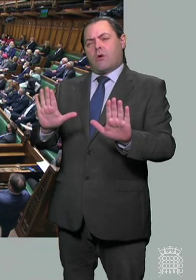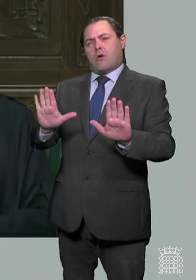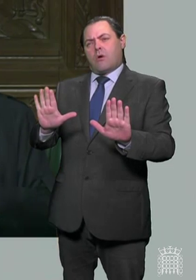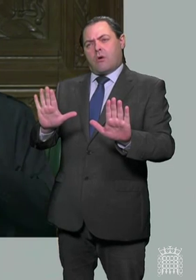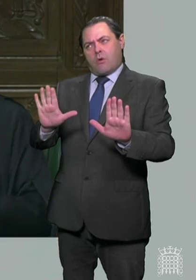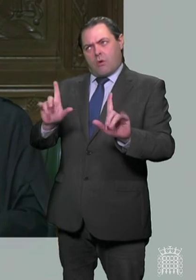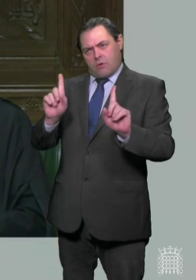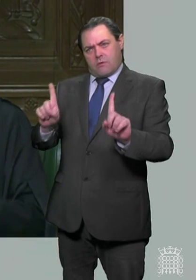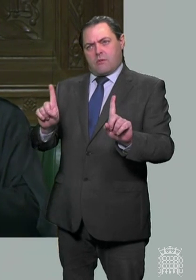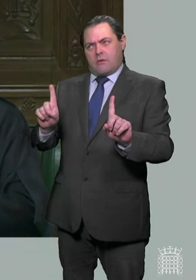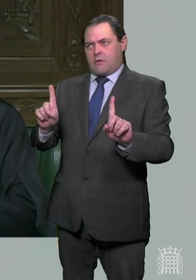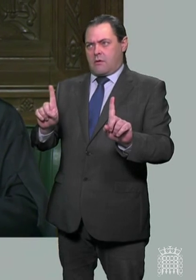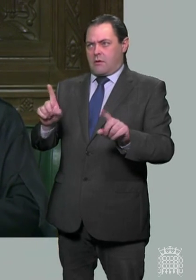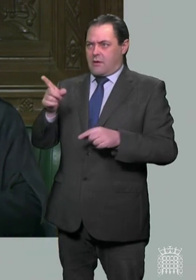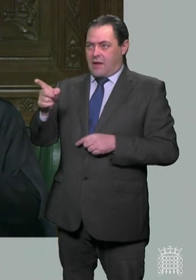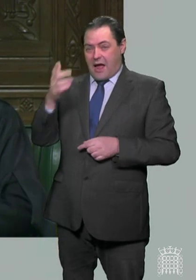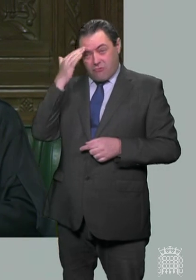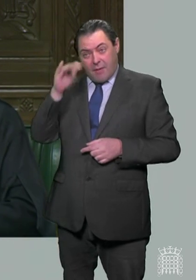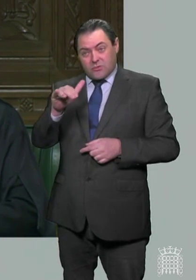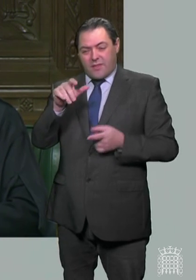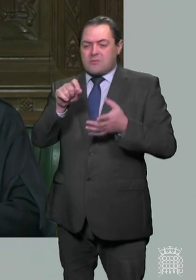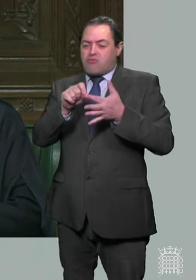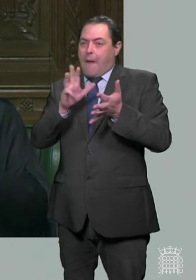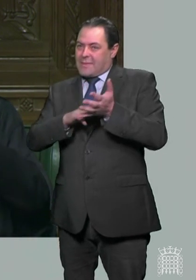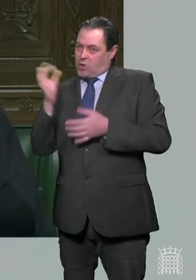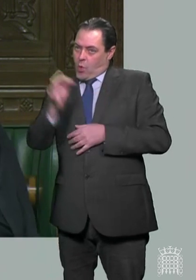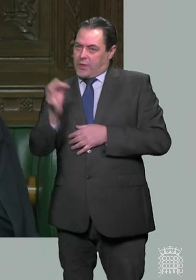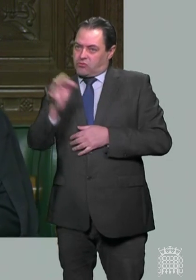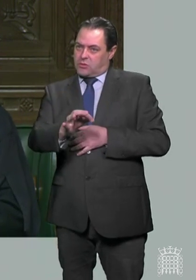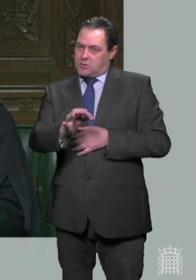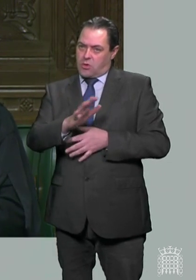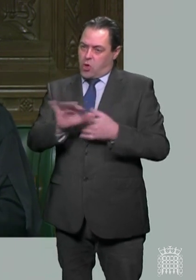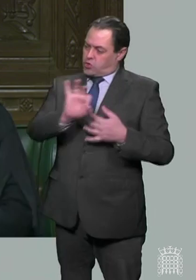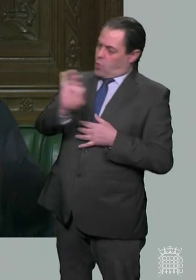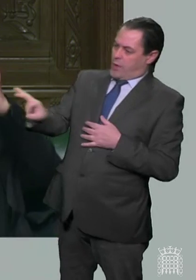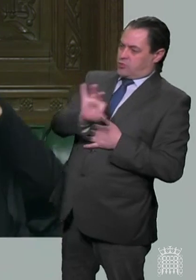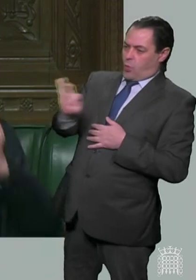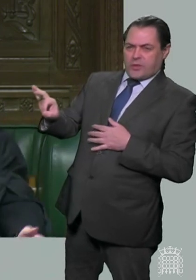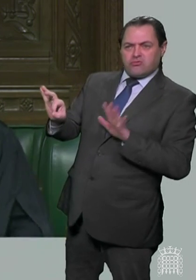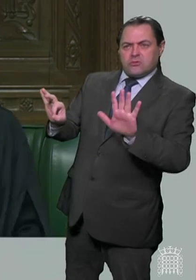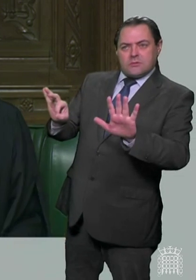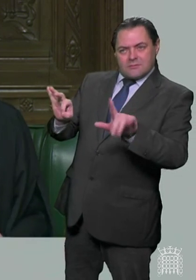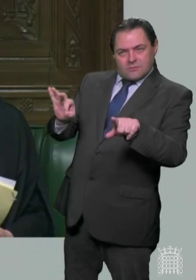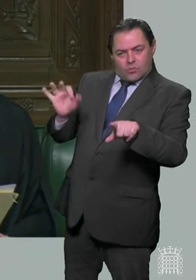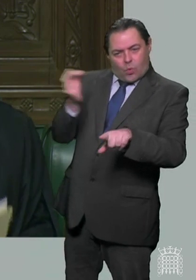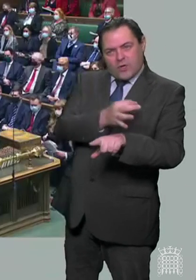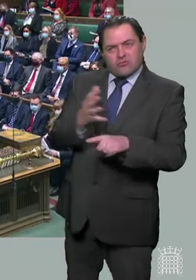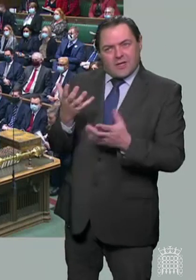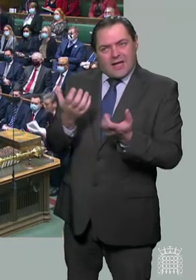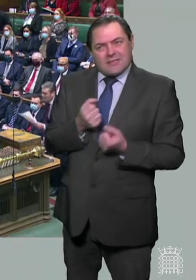Order. Prime Minister, as you know, and I do remind you, it is Prime Minister’s questions, not Leader of the Opposition’s questions.